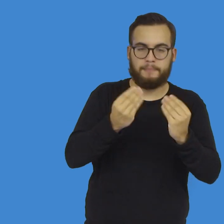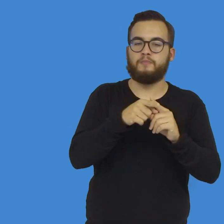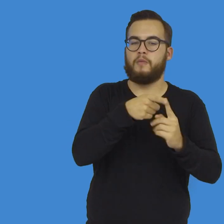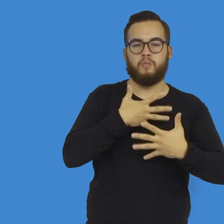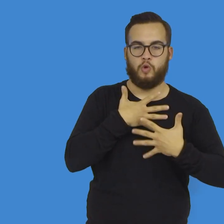objetivo